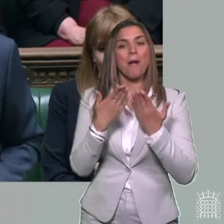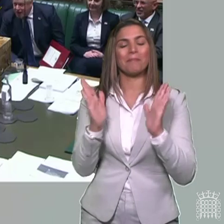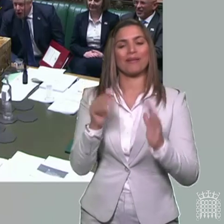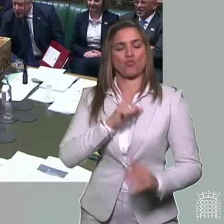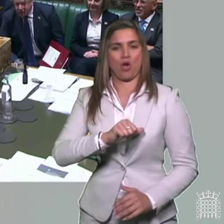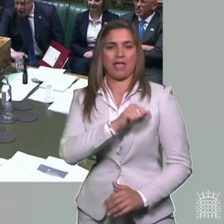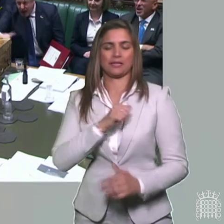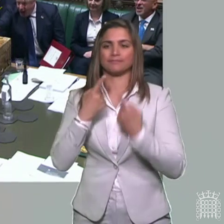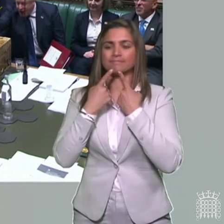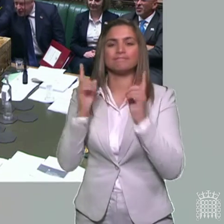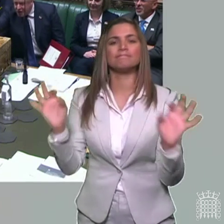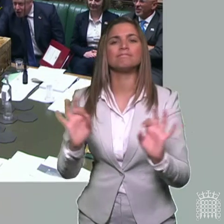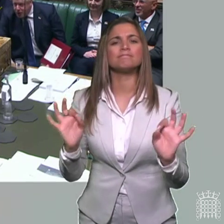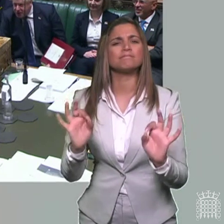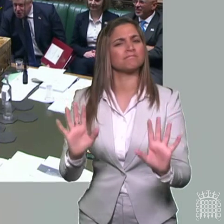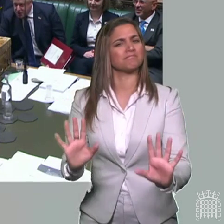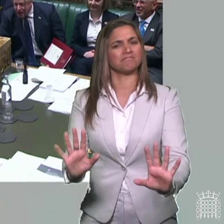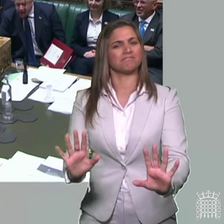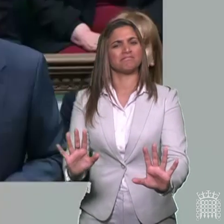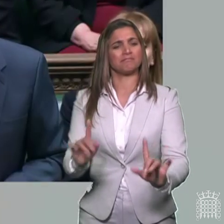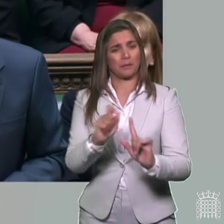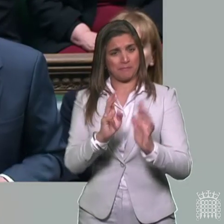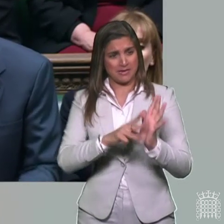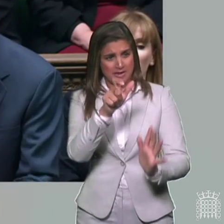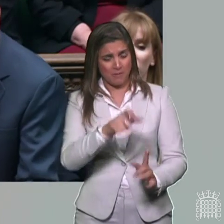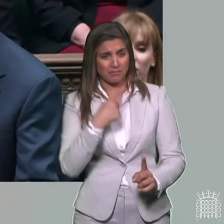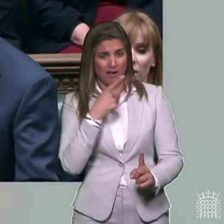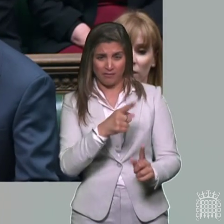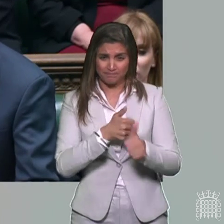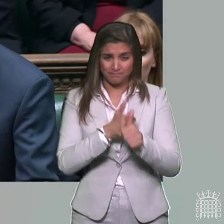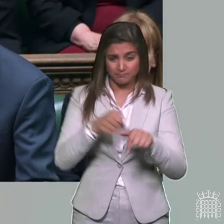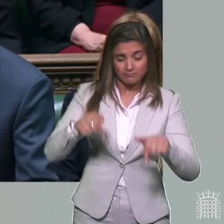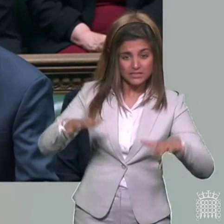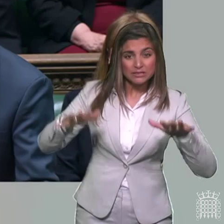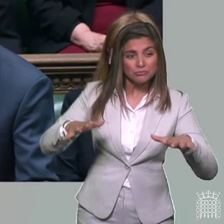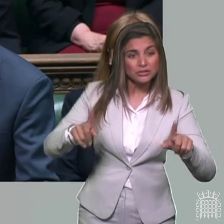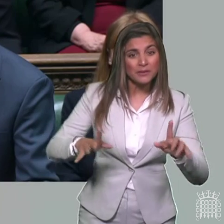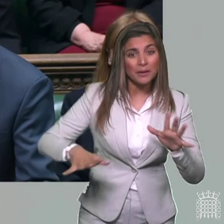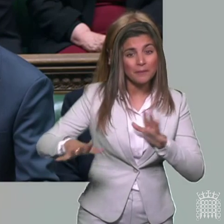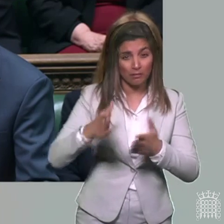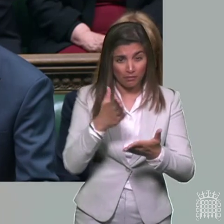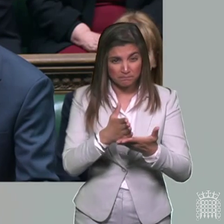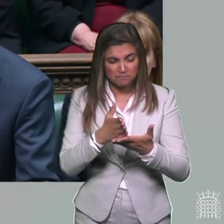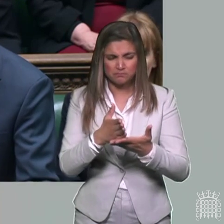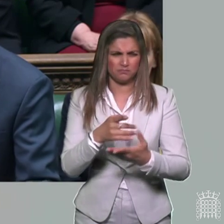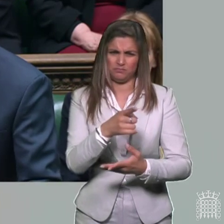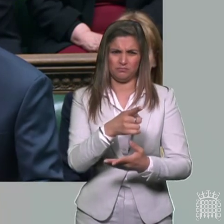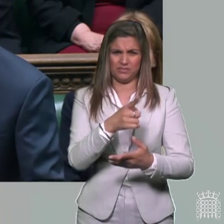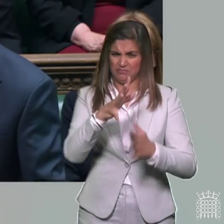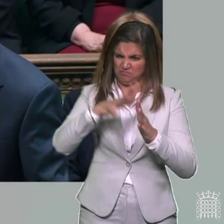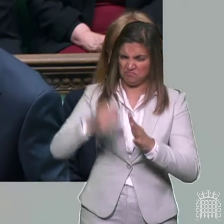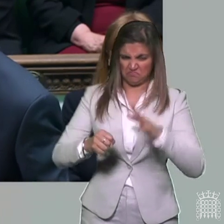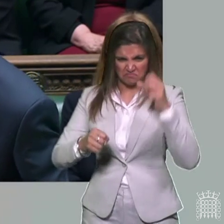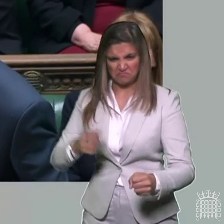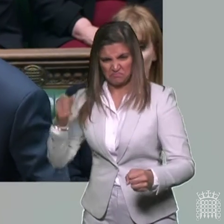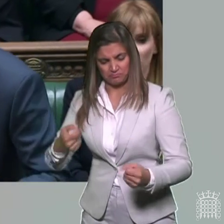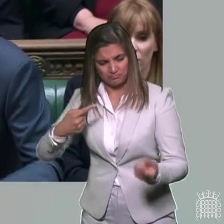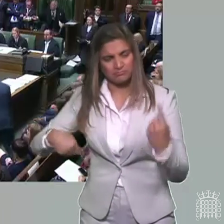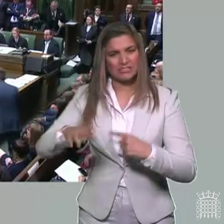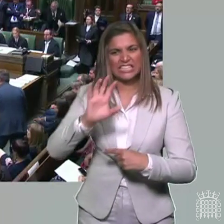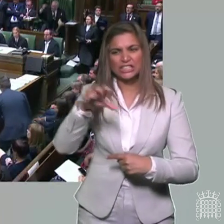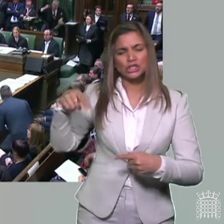How can the Prime Minister claim to be a patriot, when he deliberately attacks and degrades the institutions of our great country?